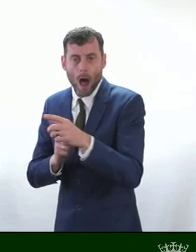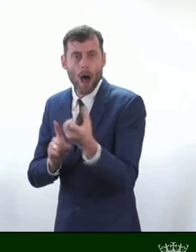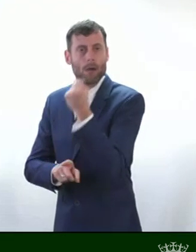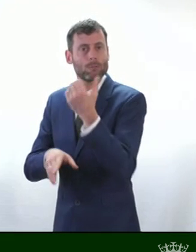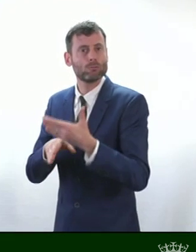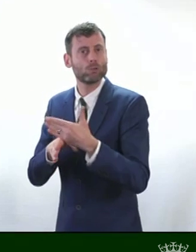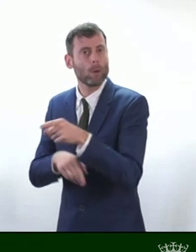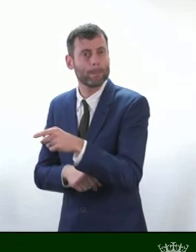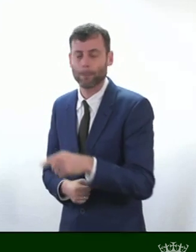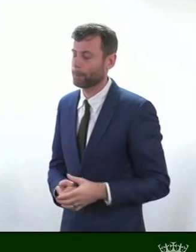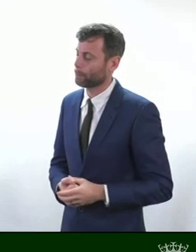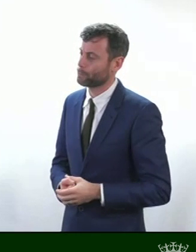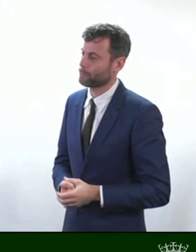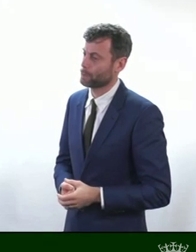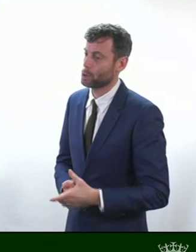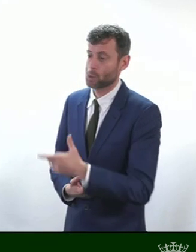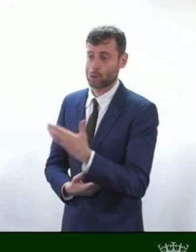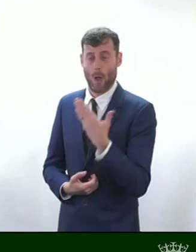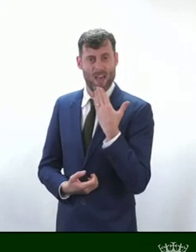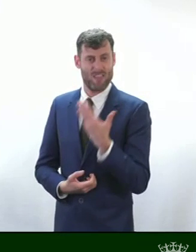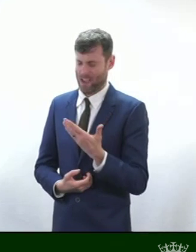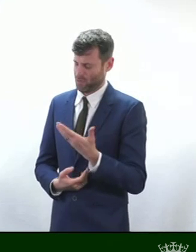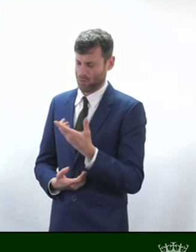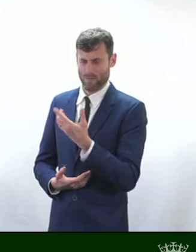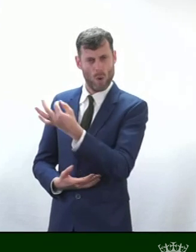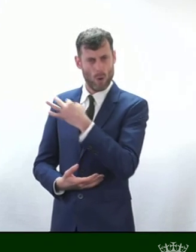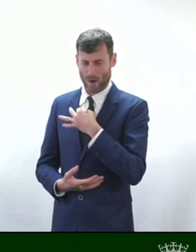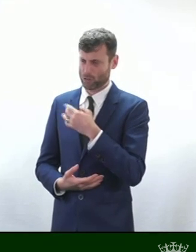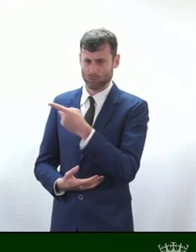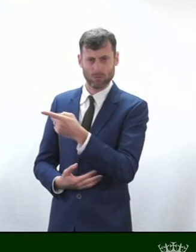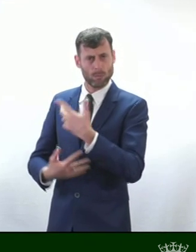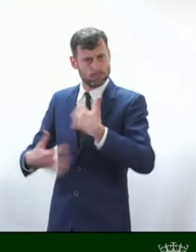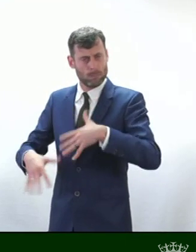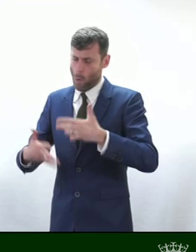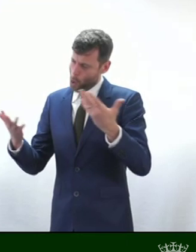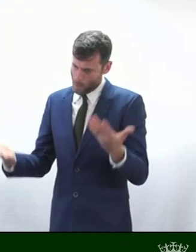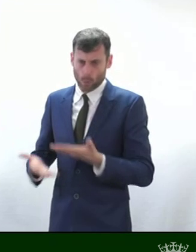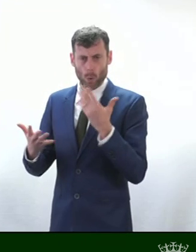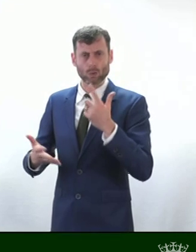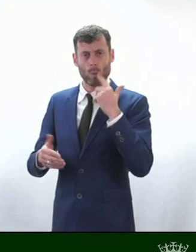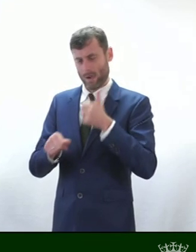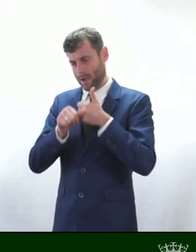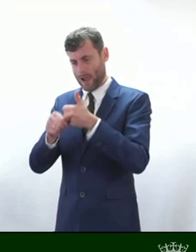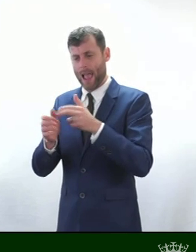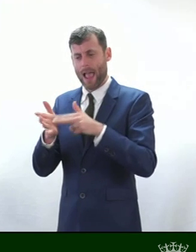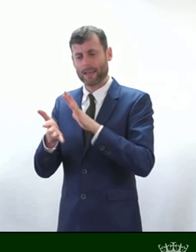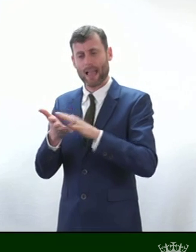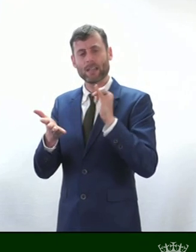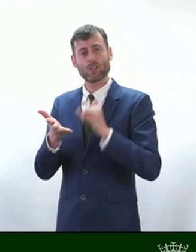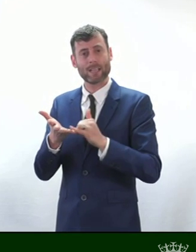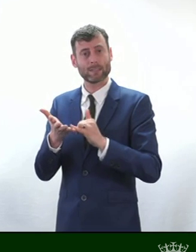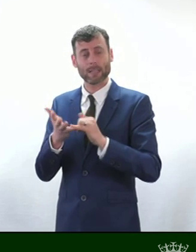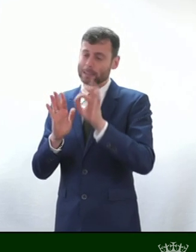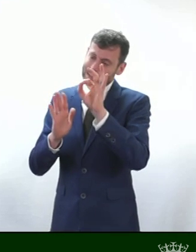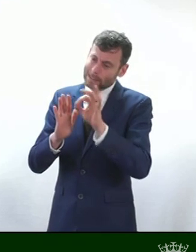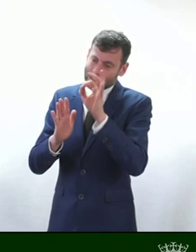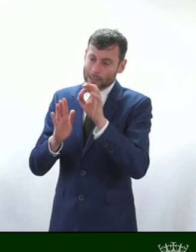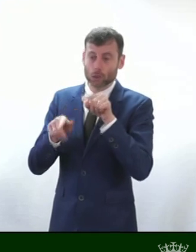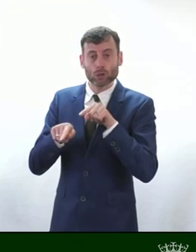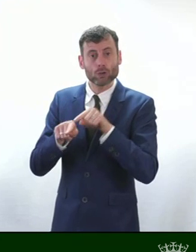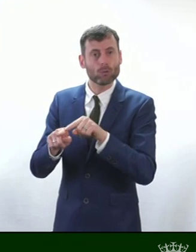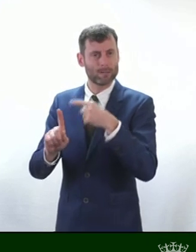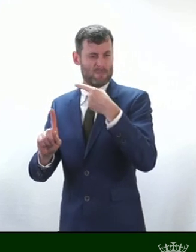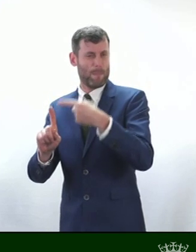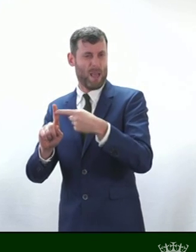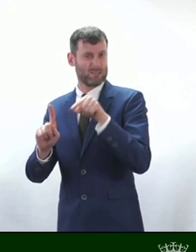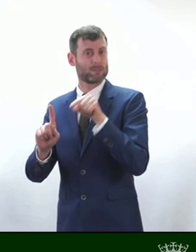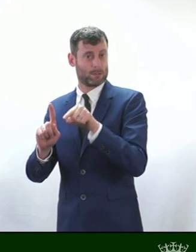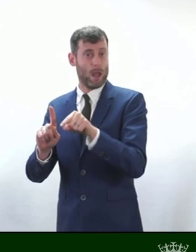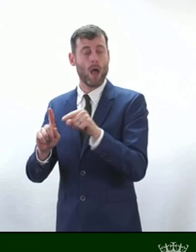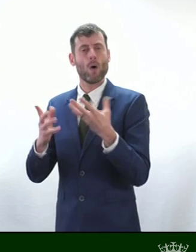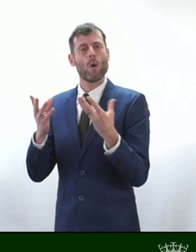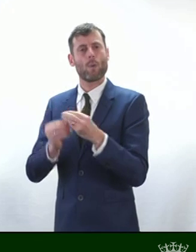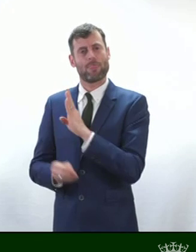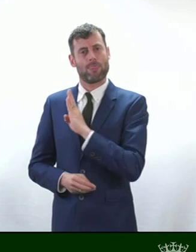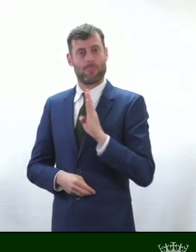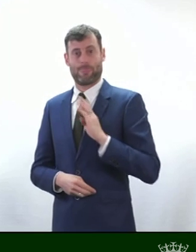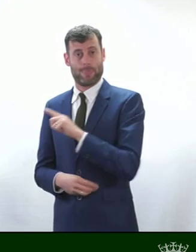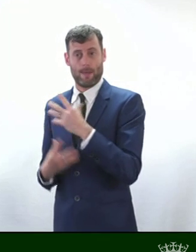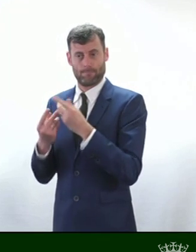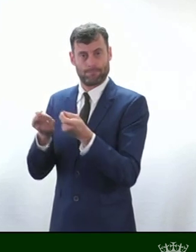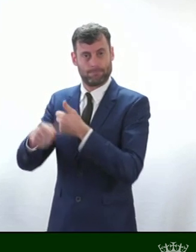I thank my hon. Friend. No. 1, yes of course we will do everything we can with NHS Test and Trace, plus our armed forces, to roll out community testing in Stafford; and No.